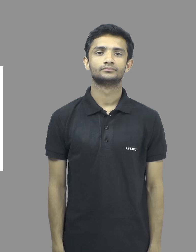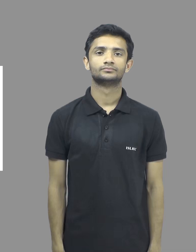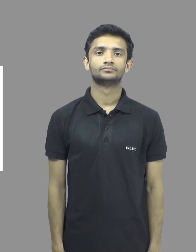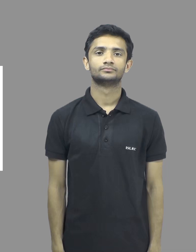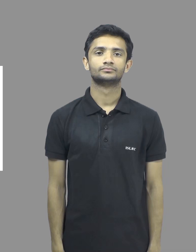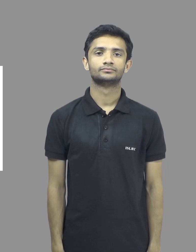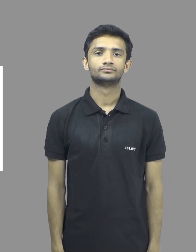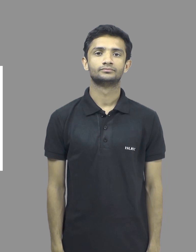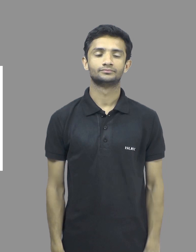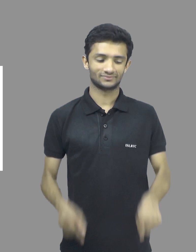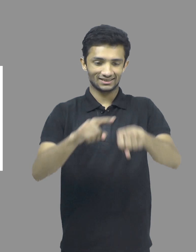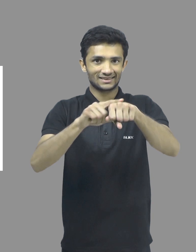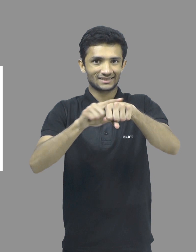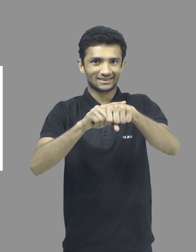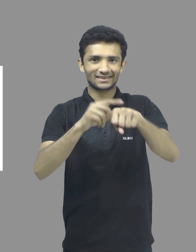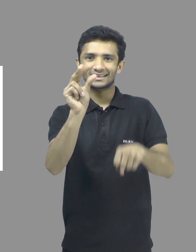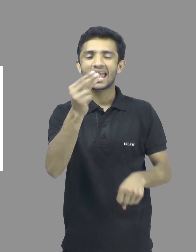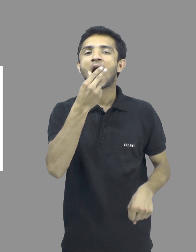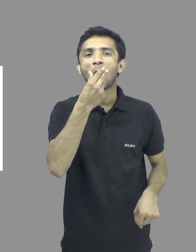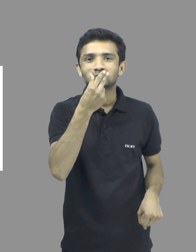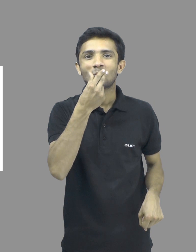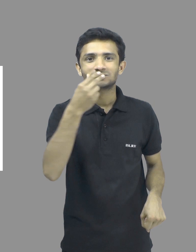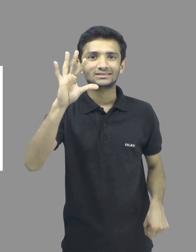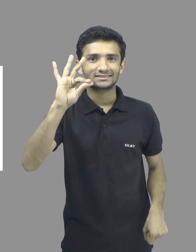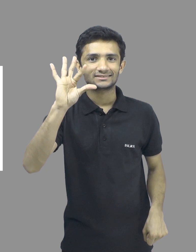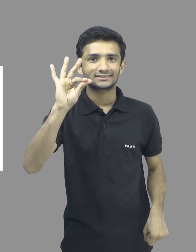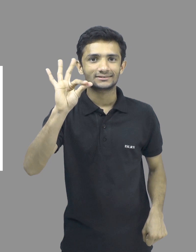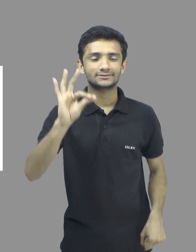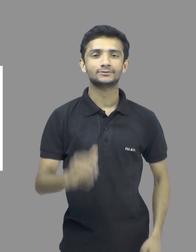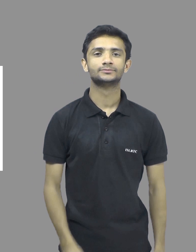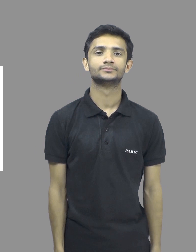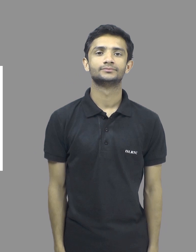Date